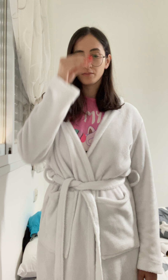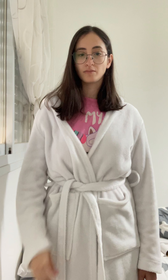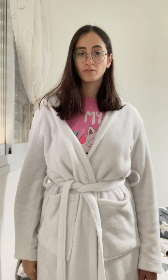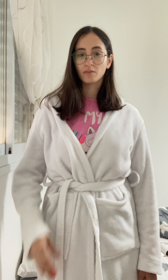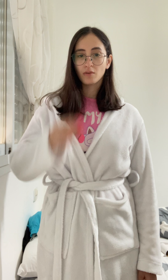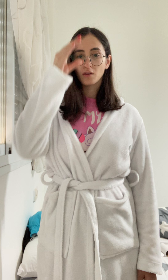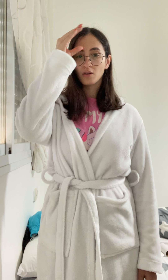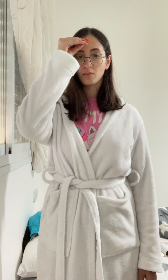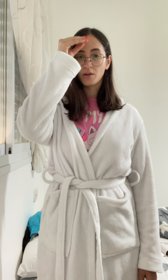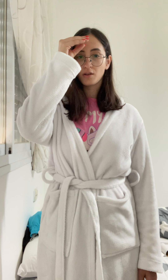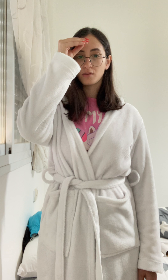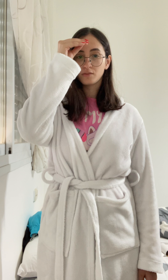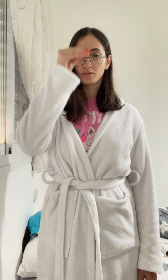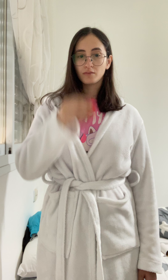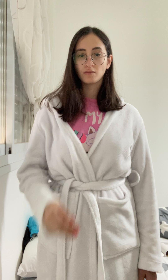בן